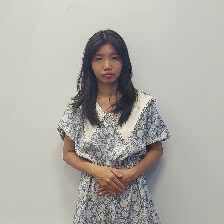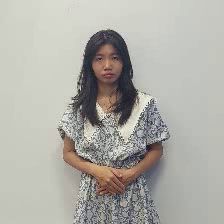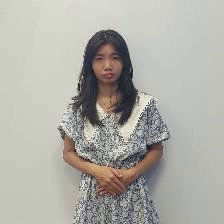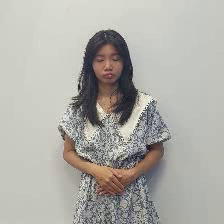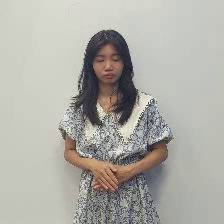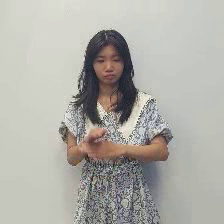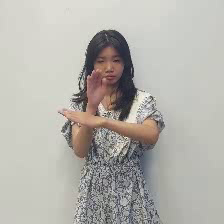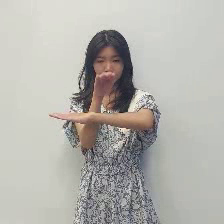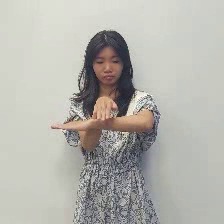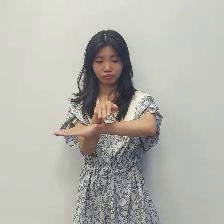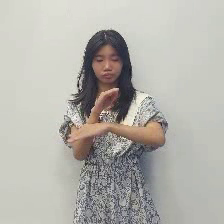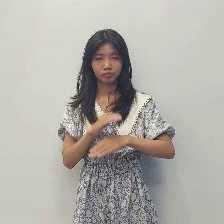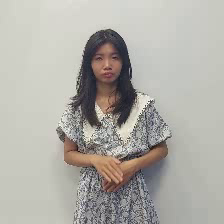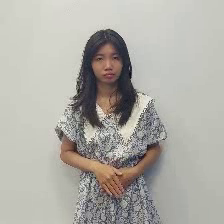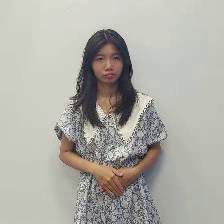Chiều